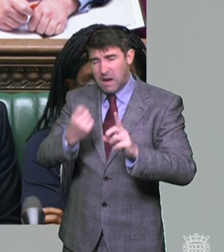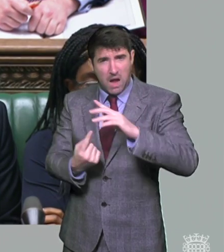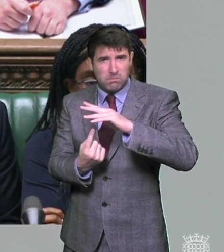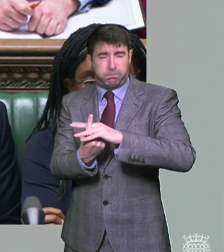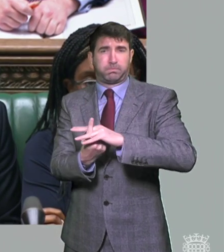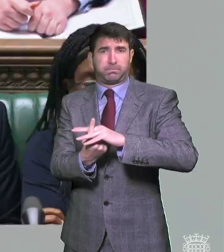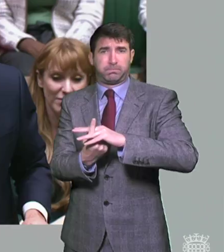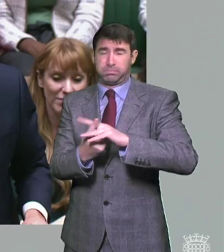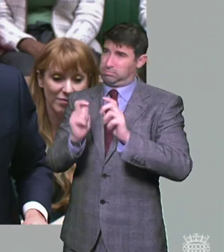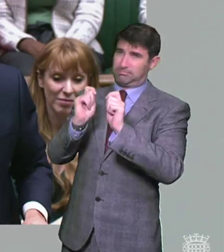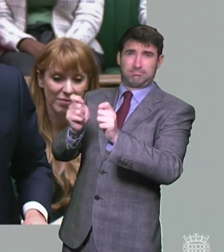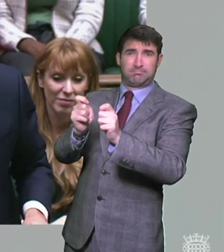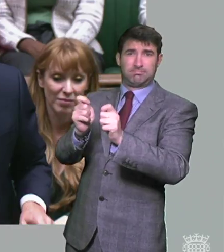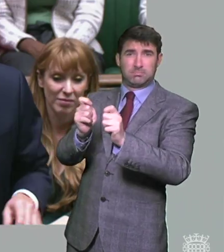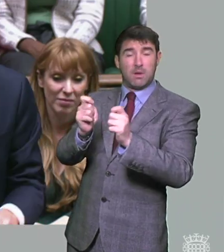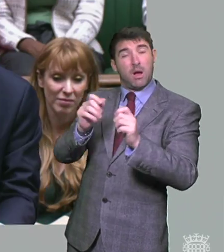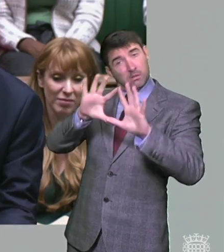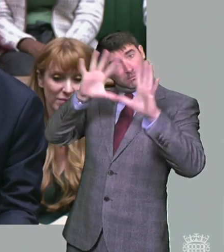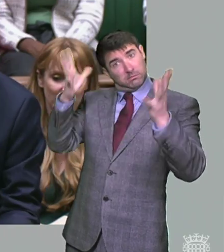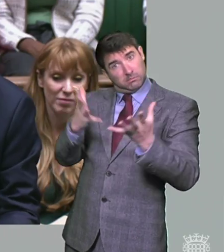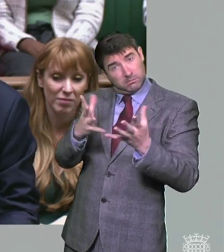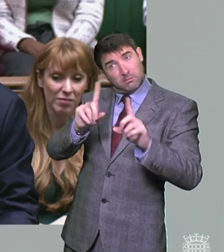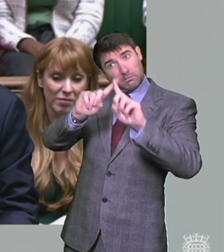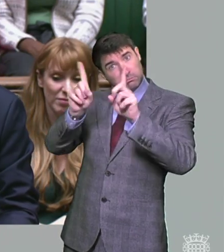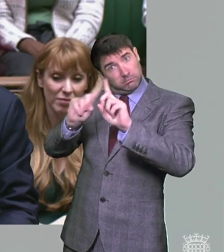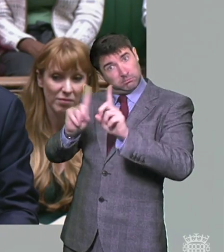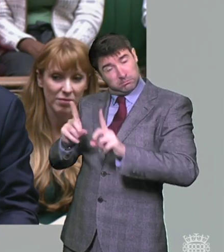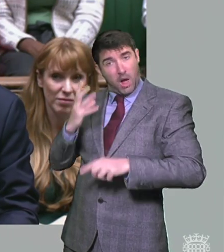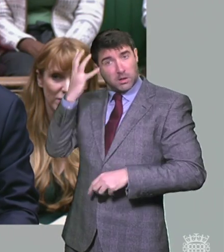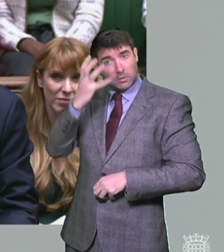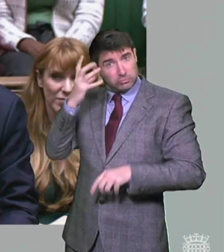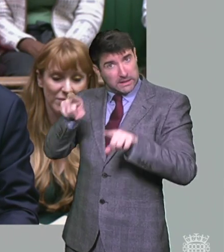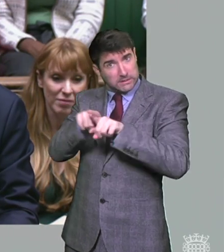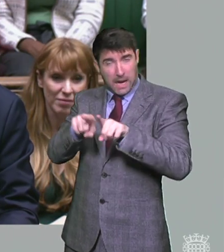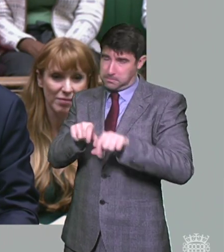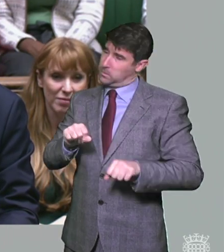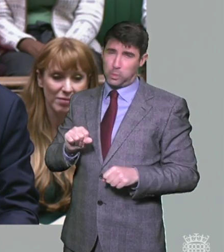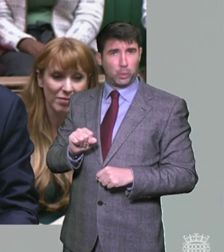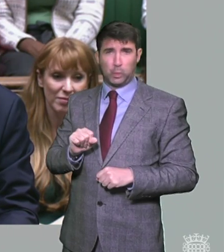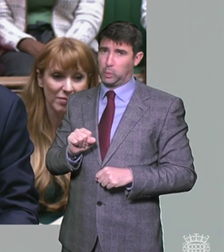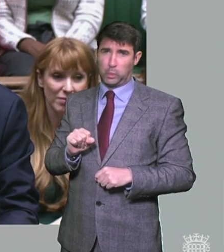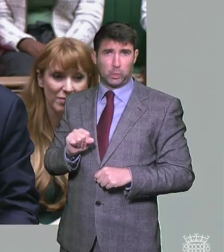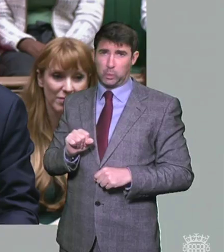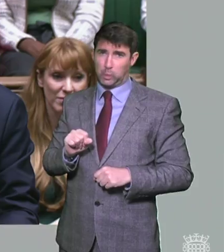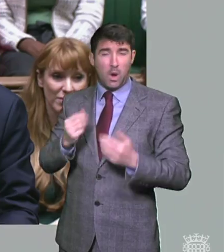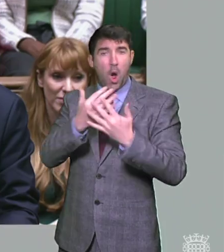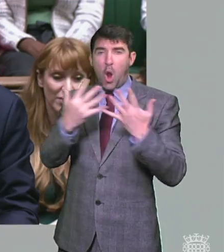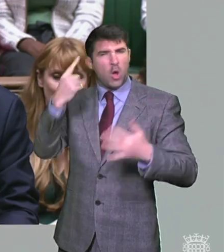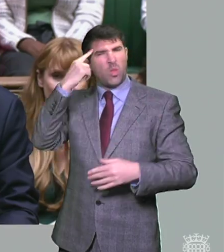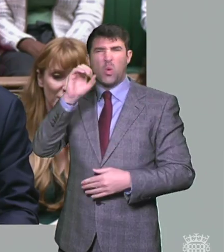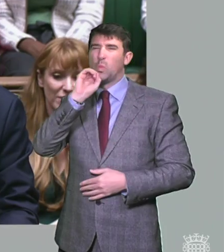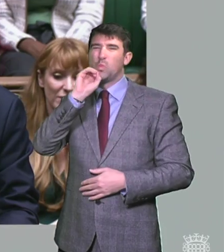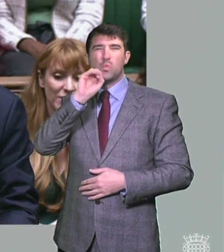That is not true in every country, and many did not think that they would live to see the day when it would be true here.